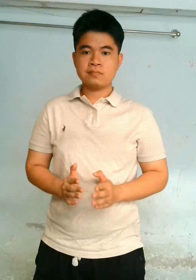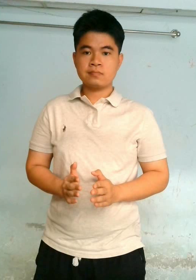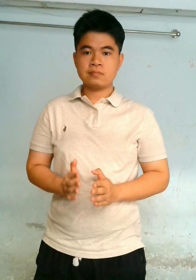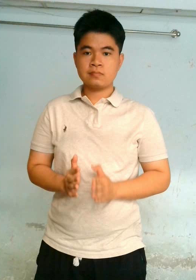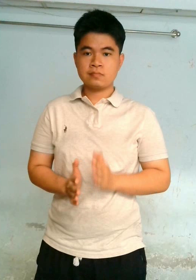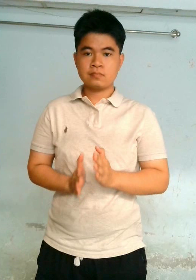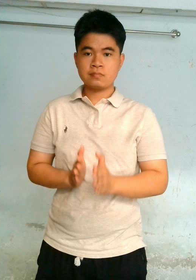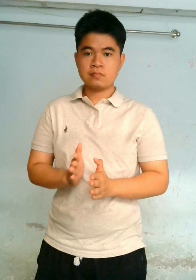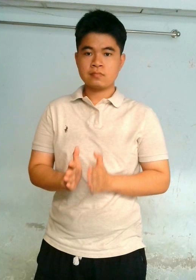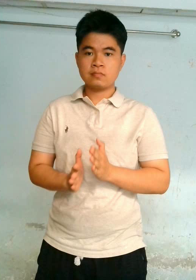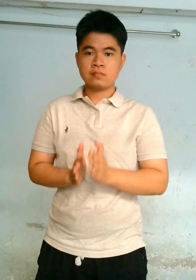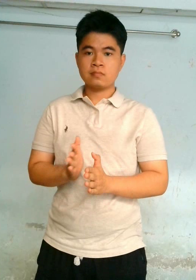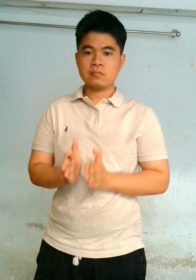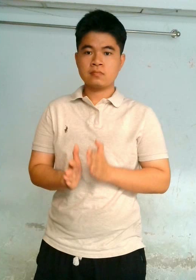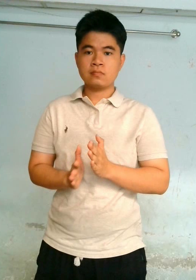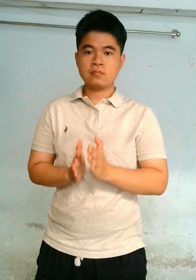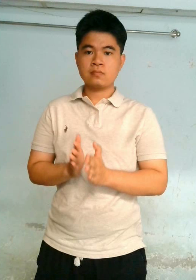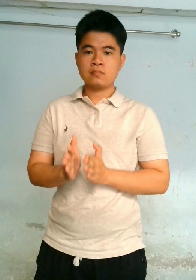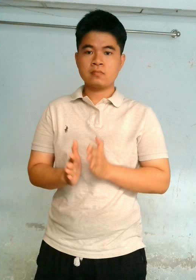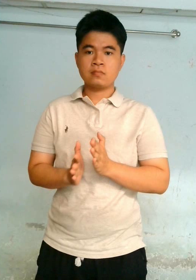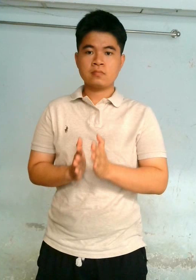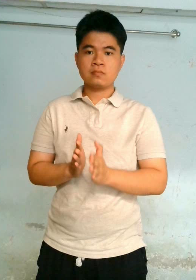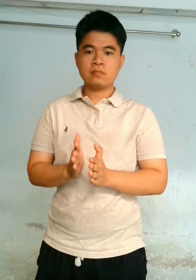ngon ngu ki hieu